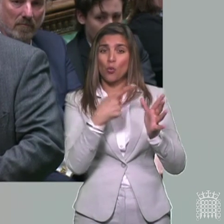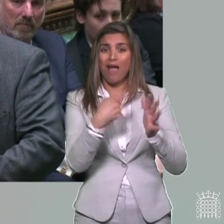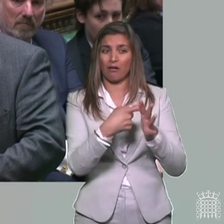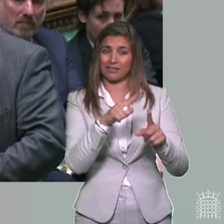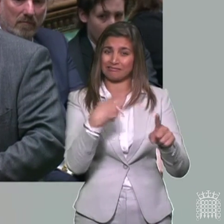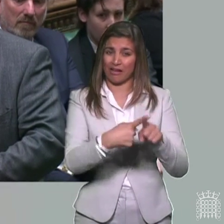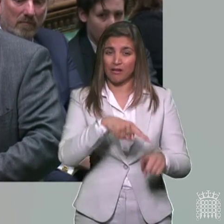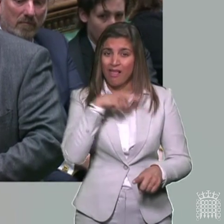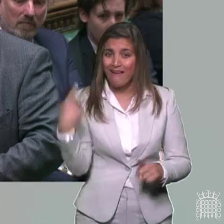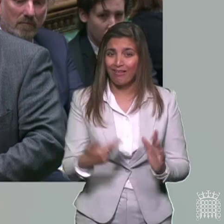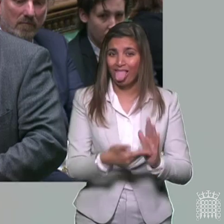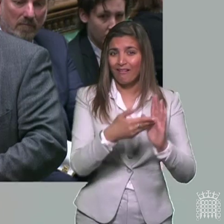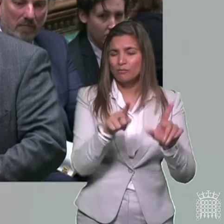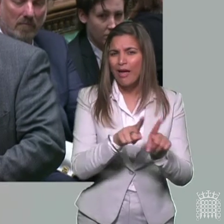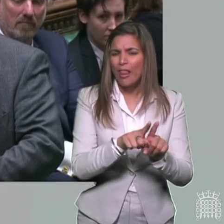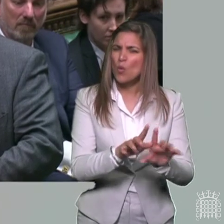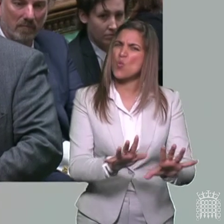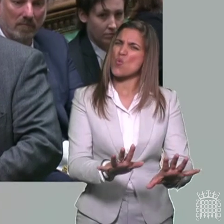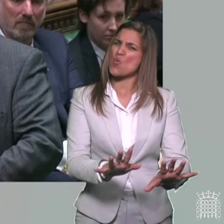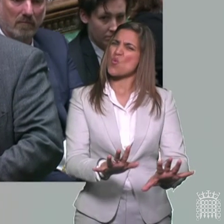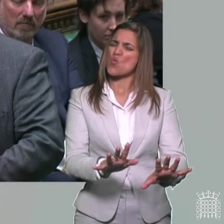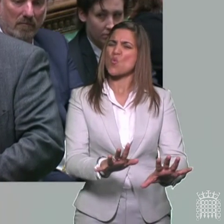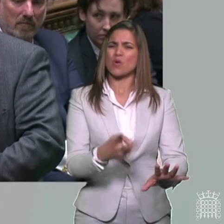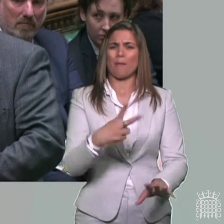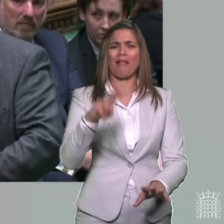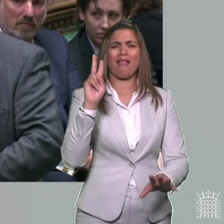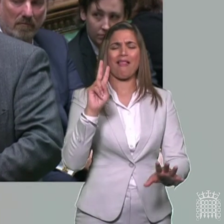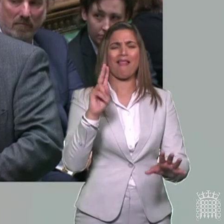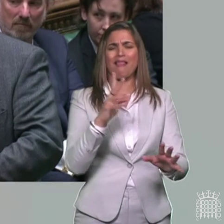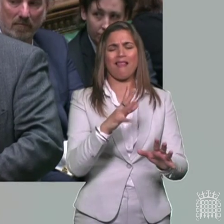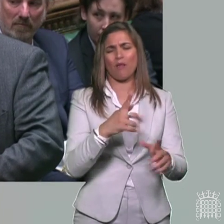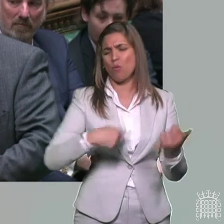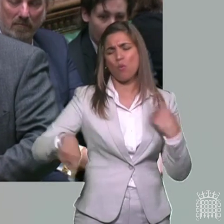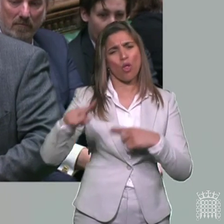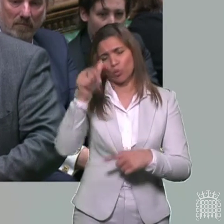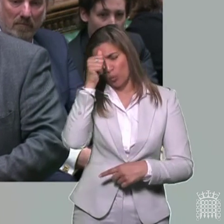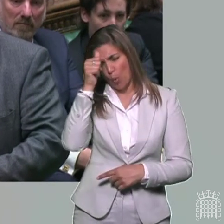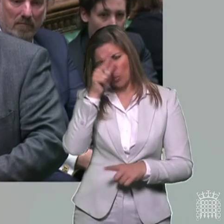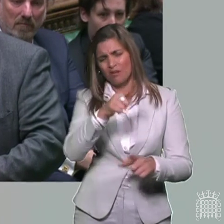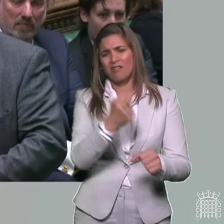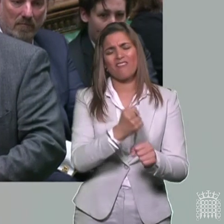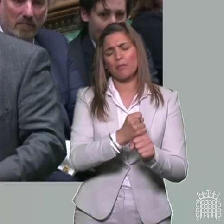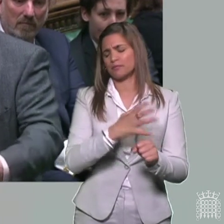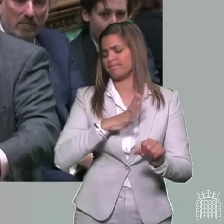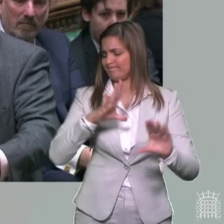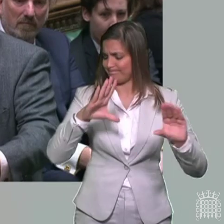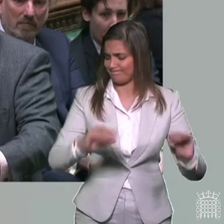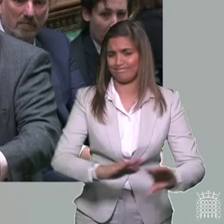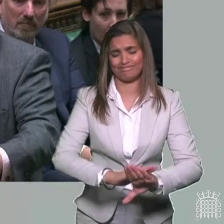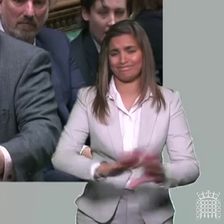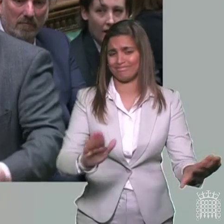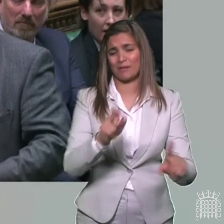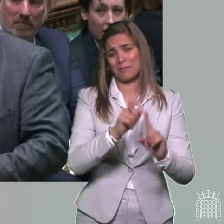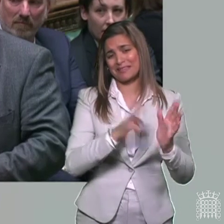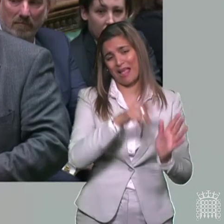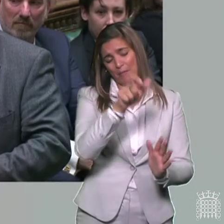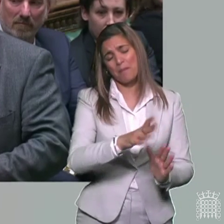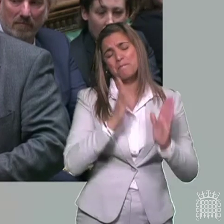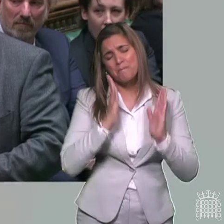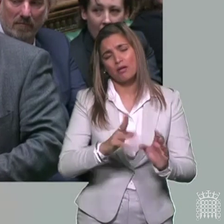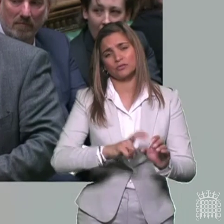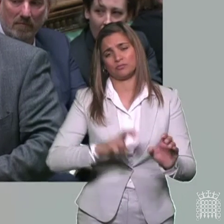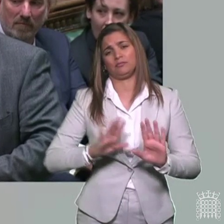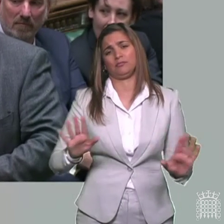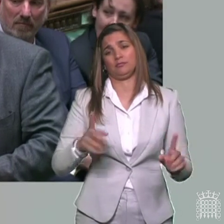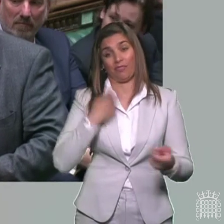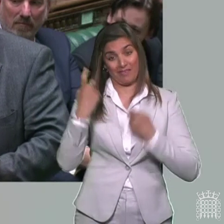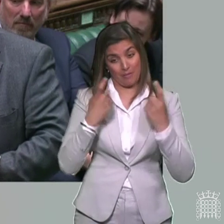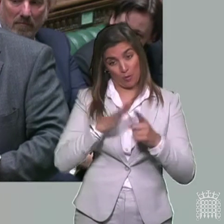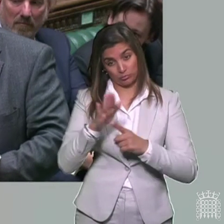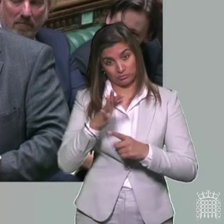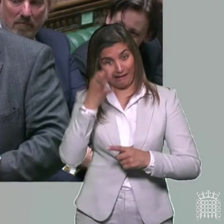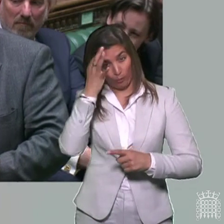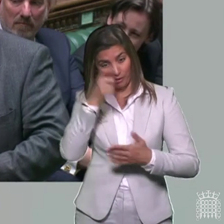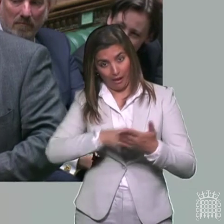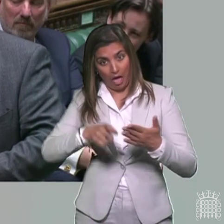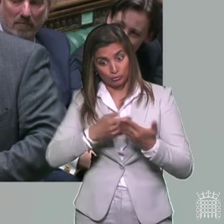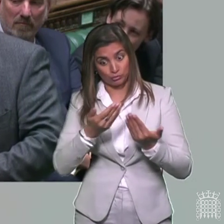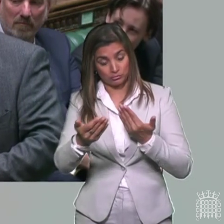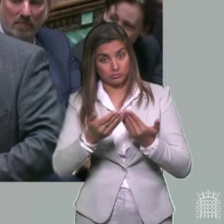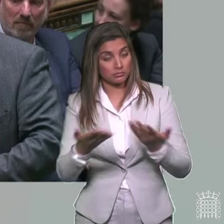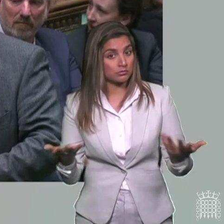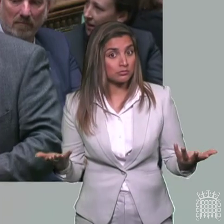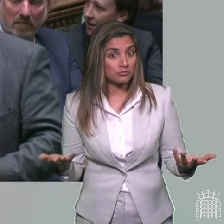Everyone knows that this Prime Minister is on borrowed time until the Tory Back Benchers count the cost of their council election defeat.